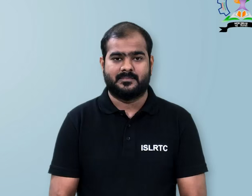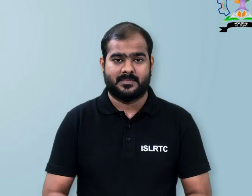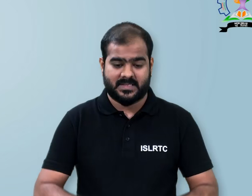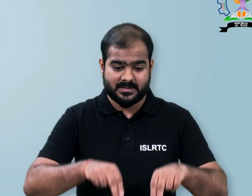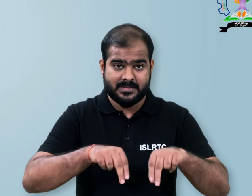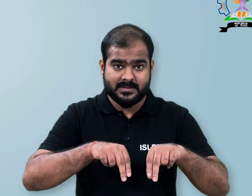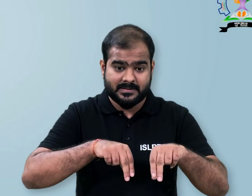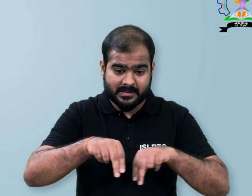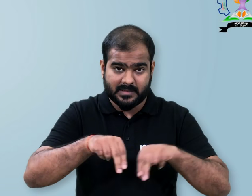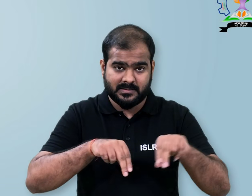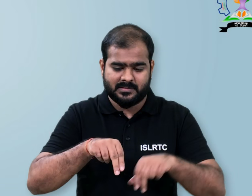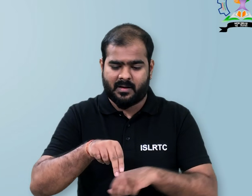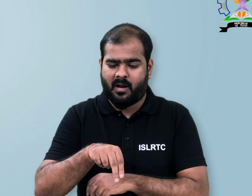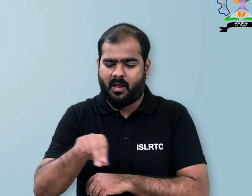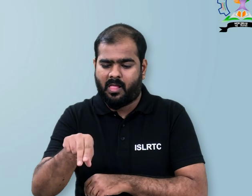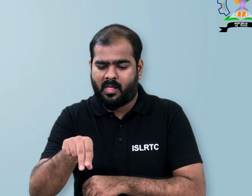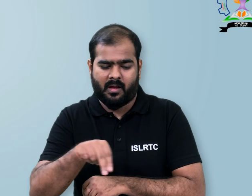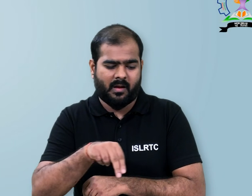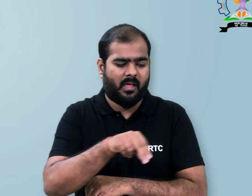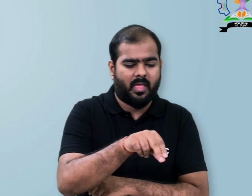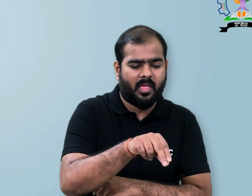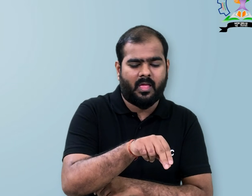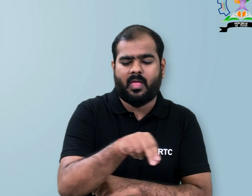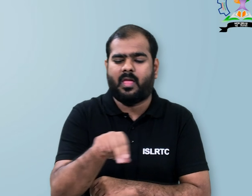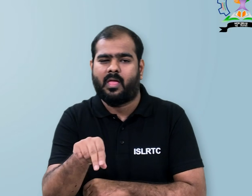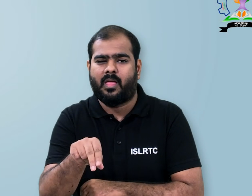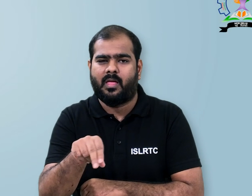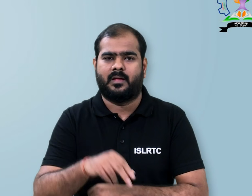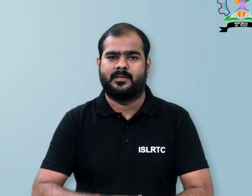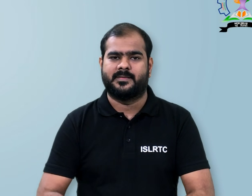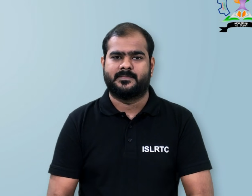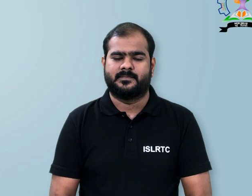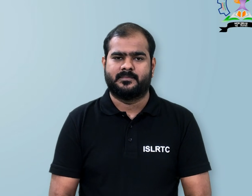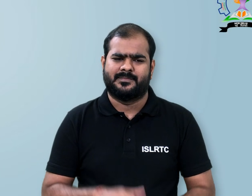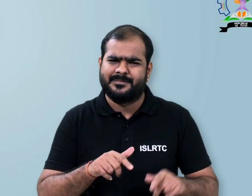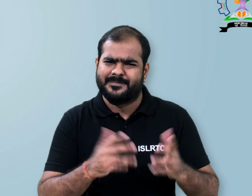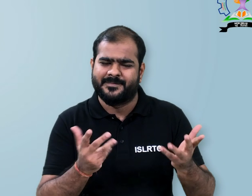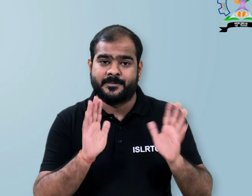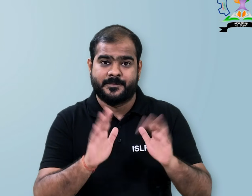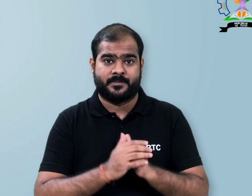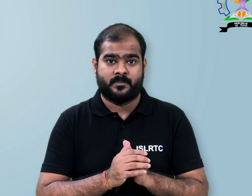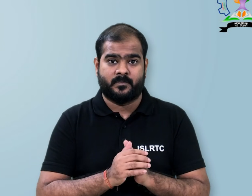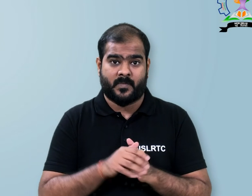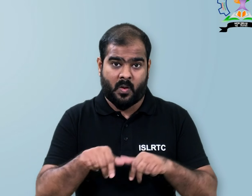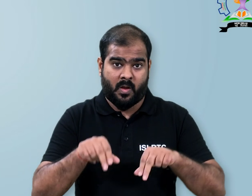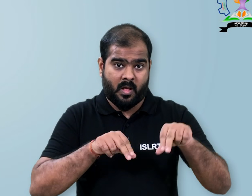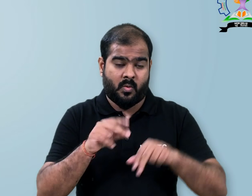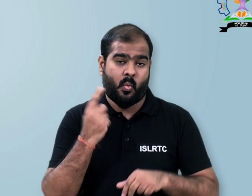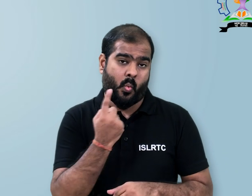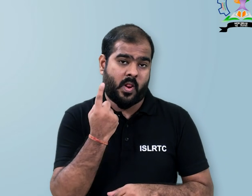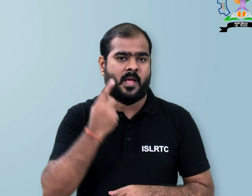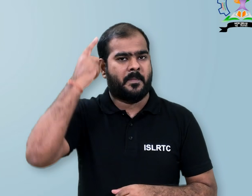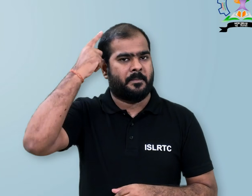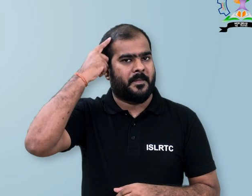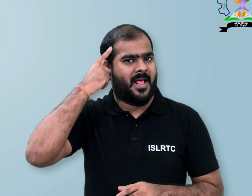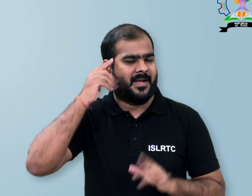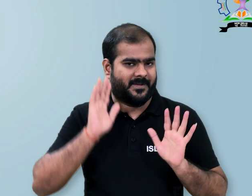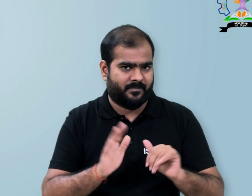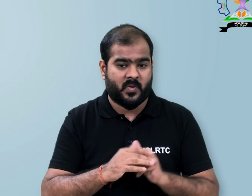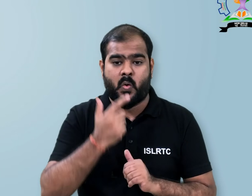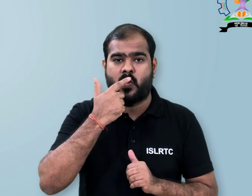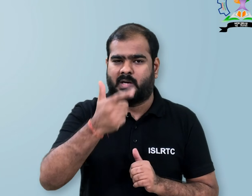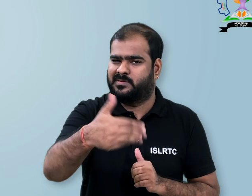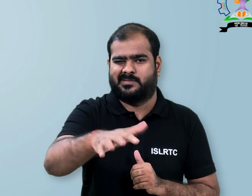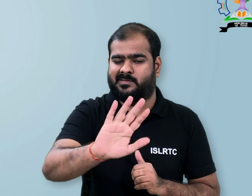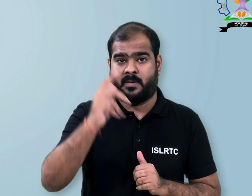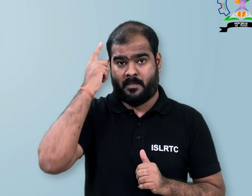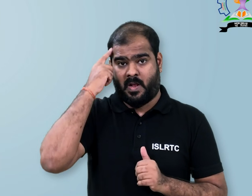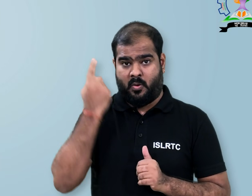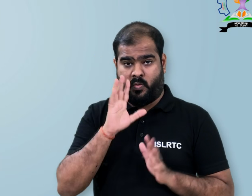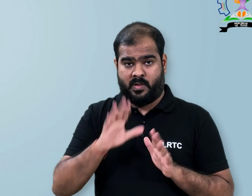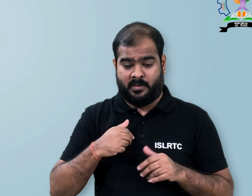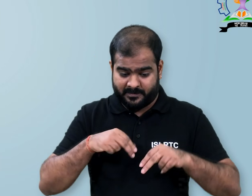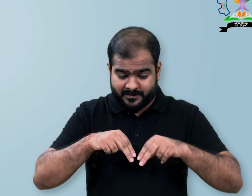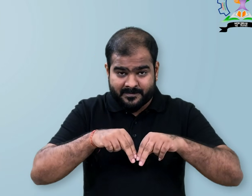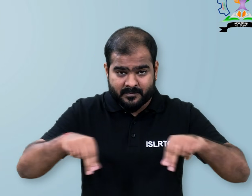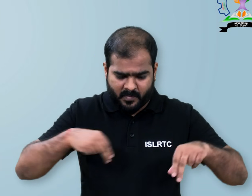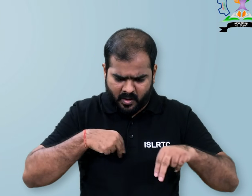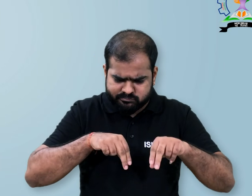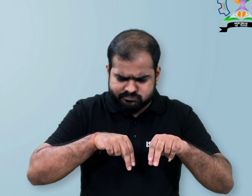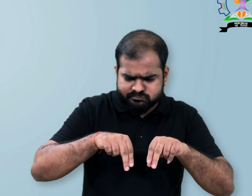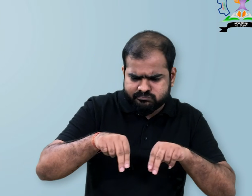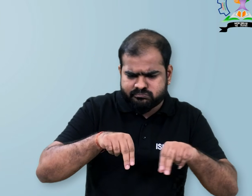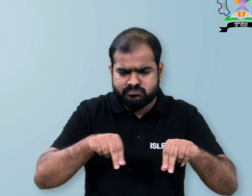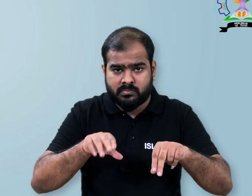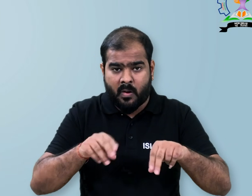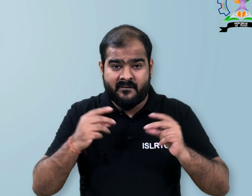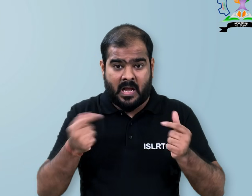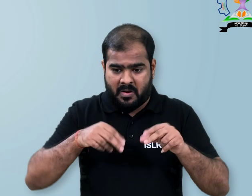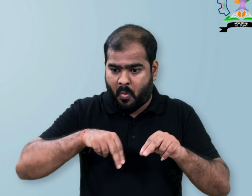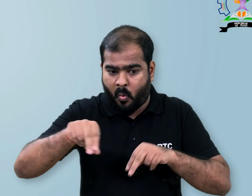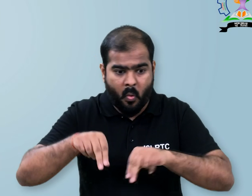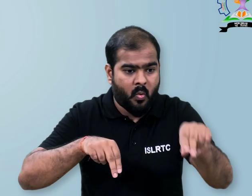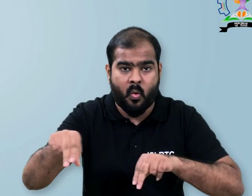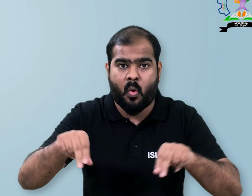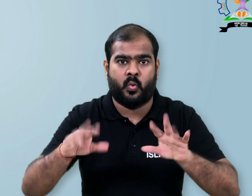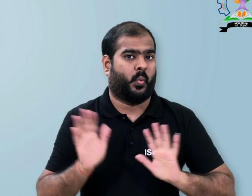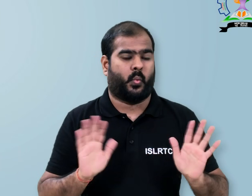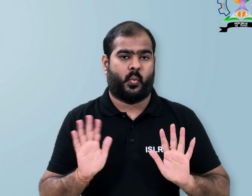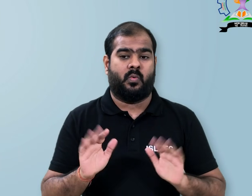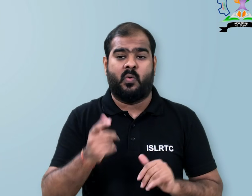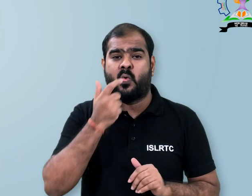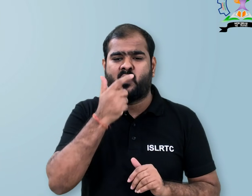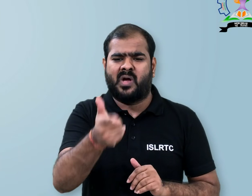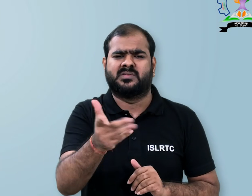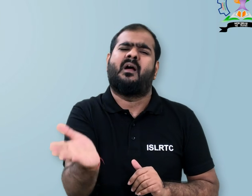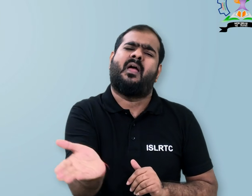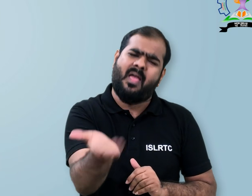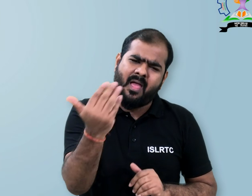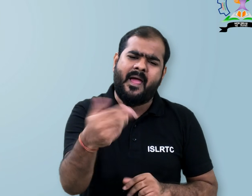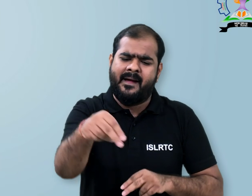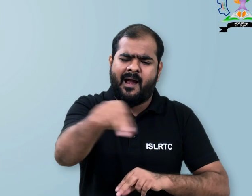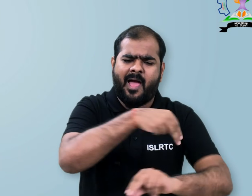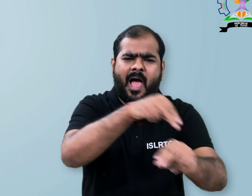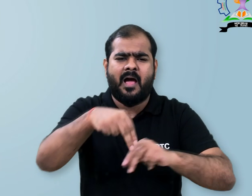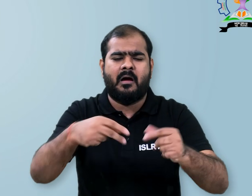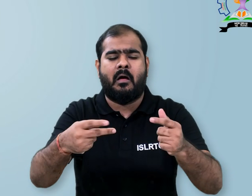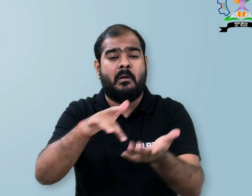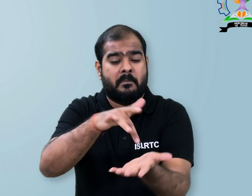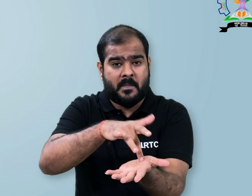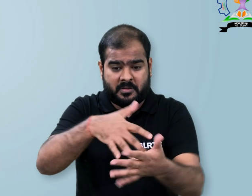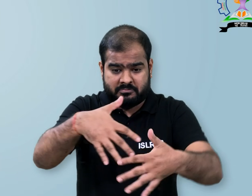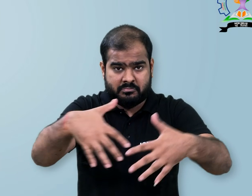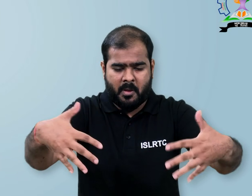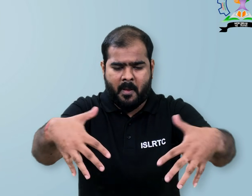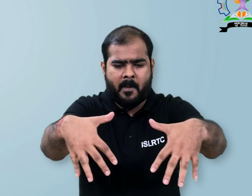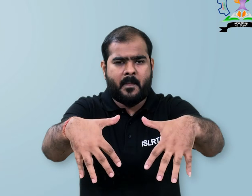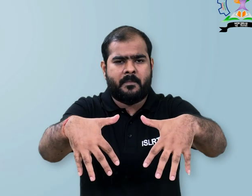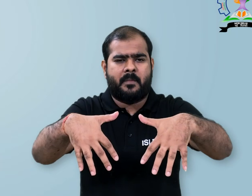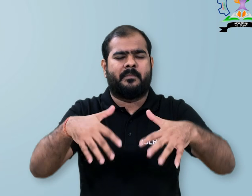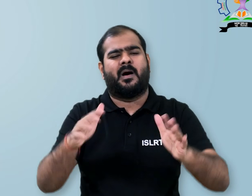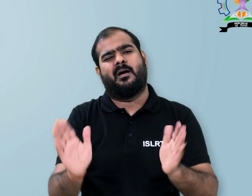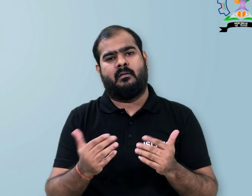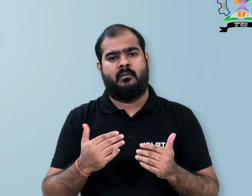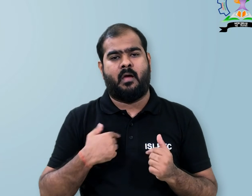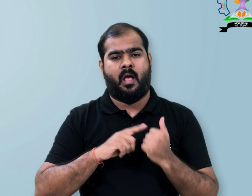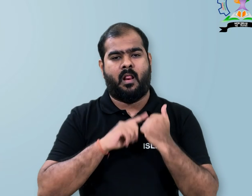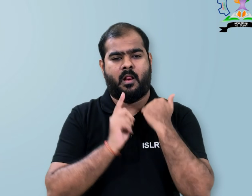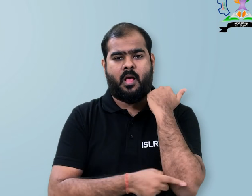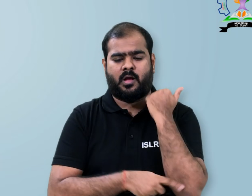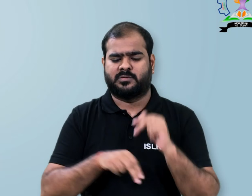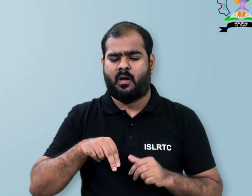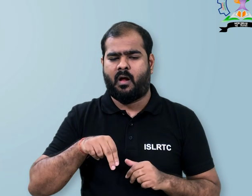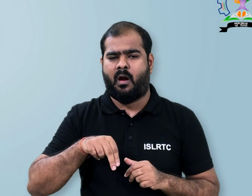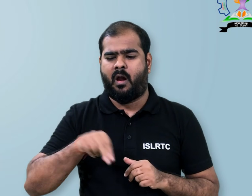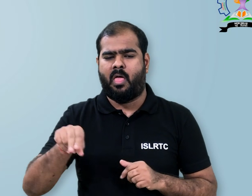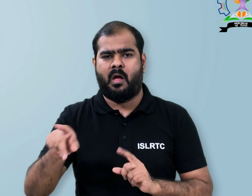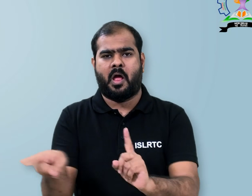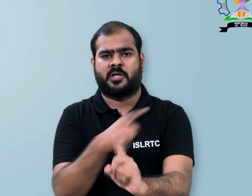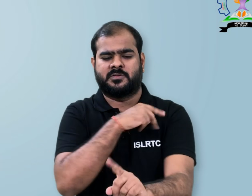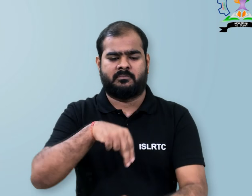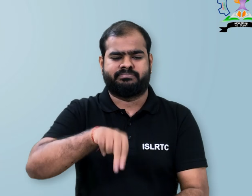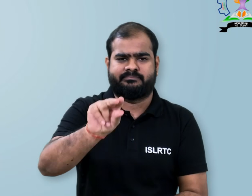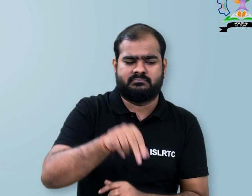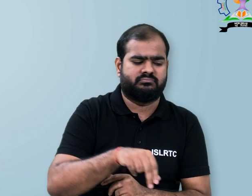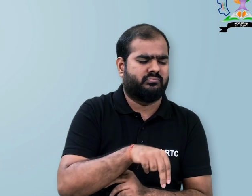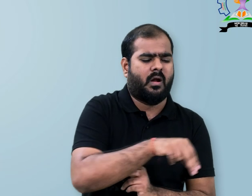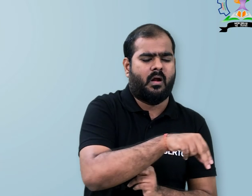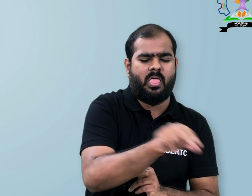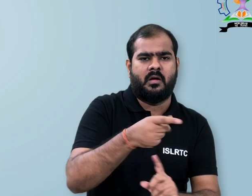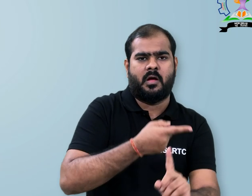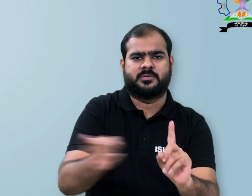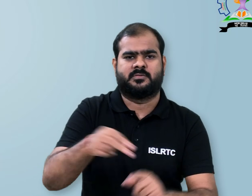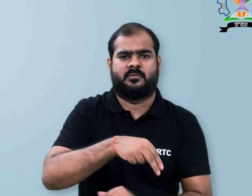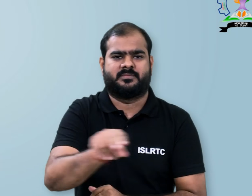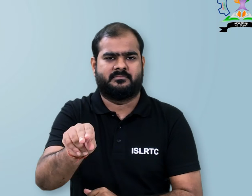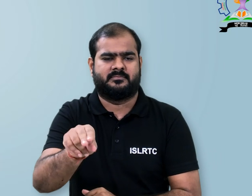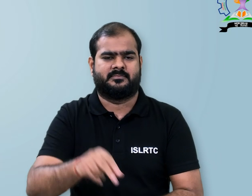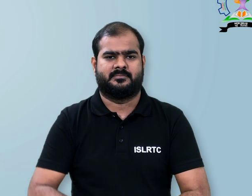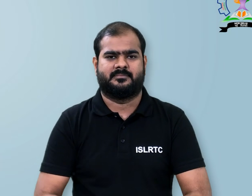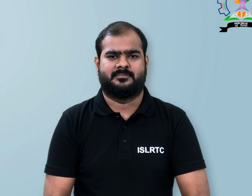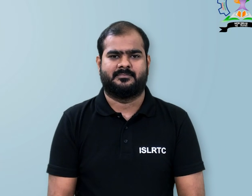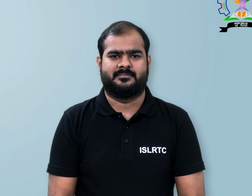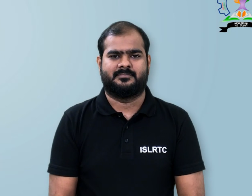King's Indian Defence The King's Indian Defence is a popular chess opening for Black. Black aims to allow White to build a strong pawn center, which Black then seeks to undermine and counterattack.